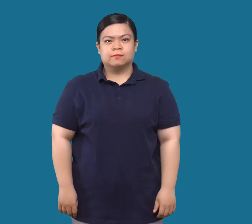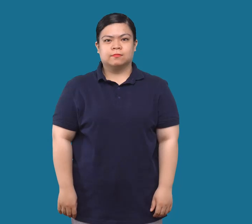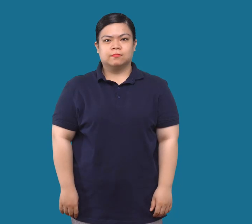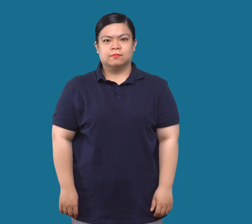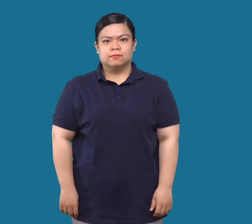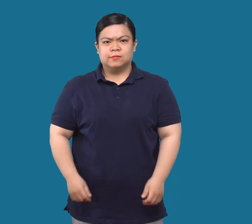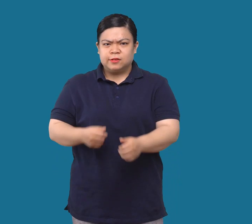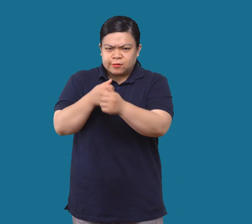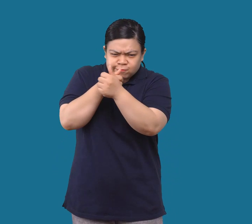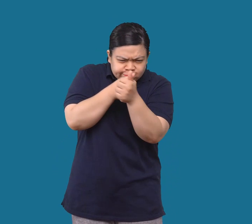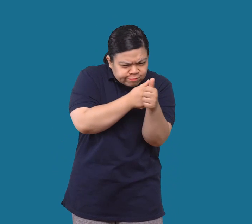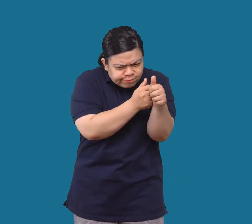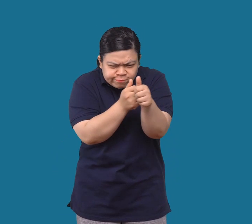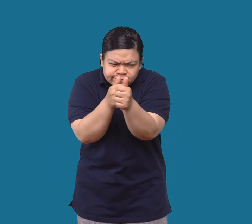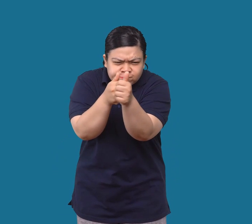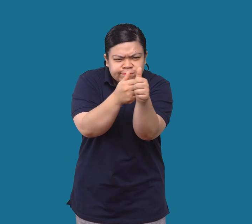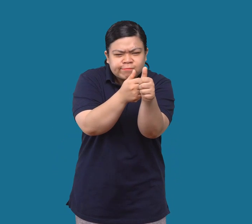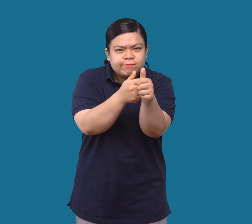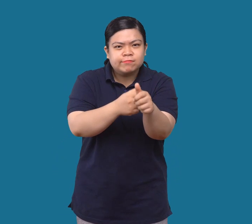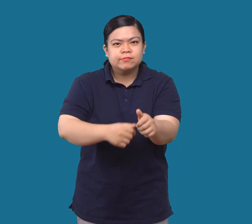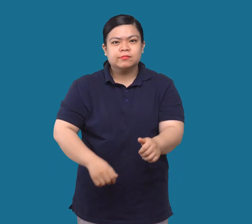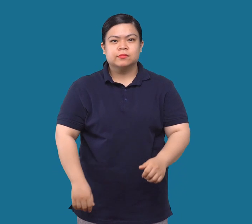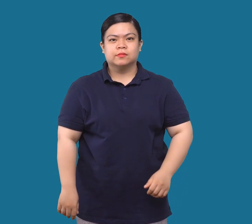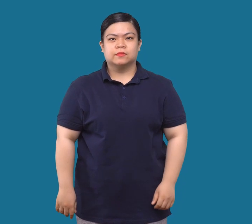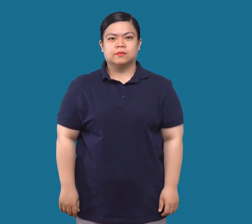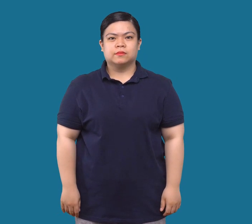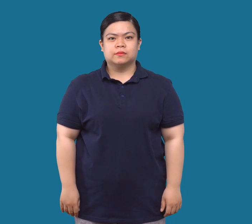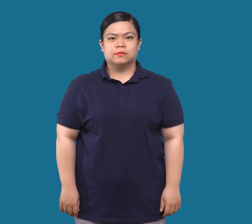theo dõi